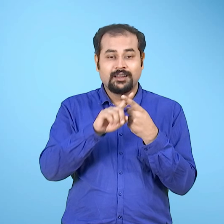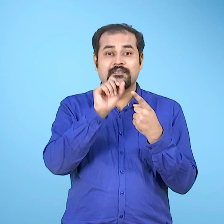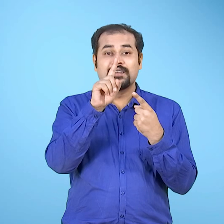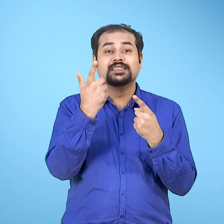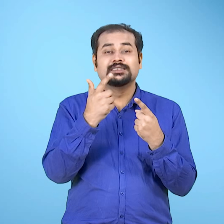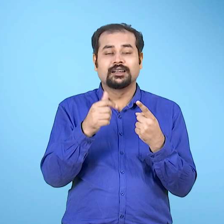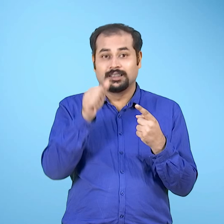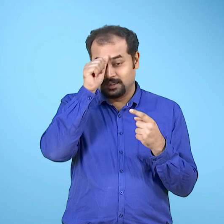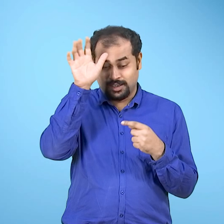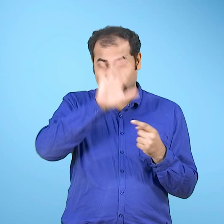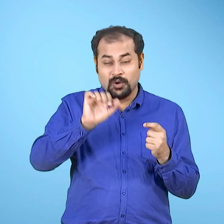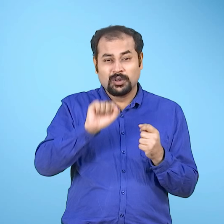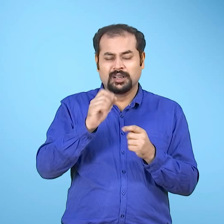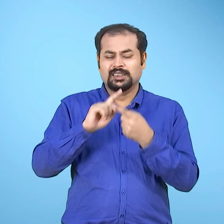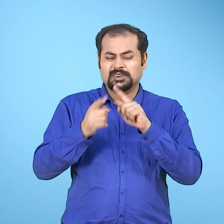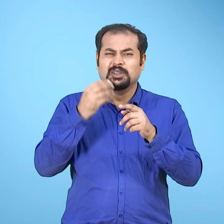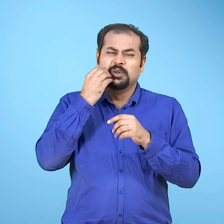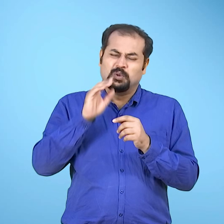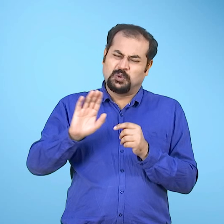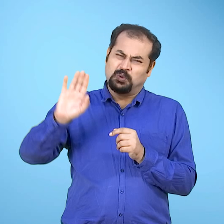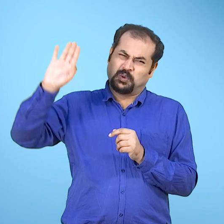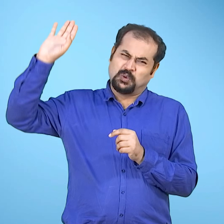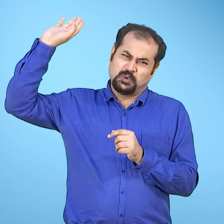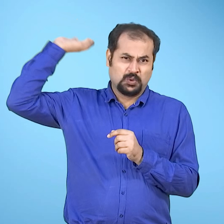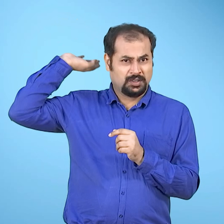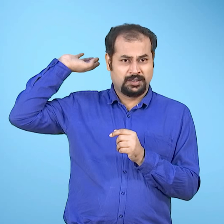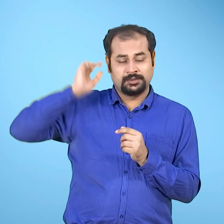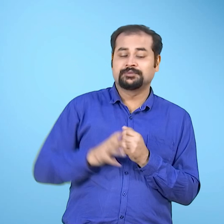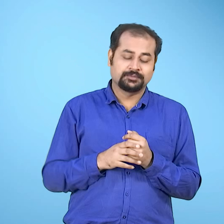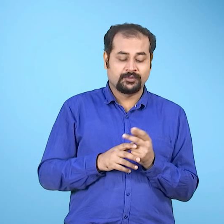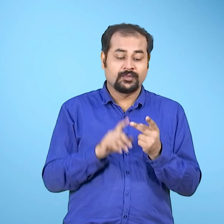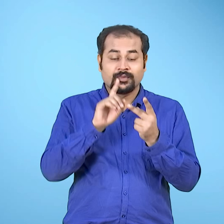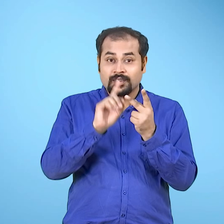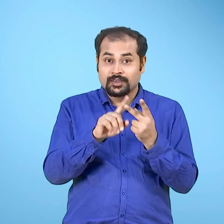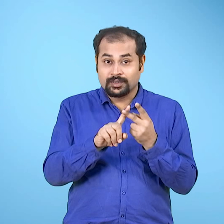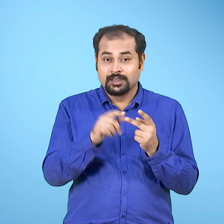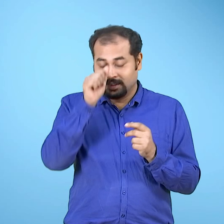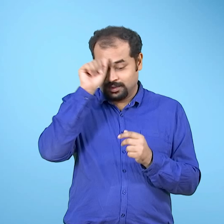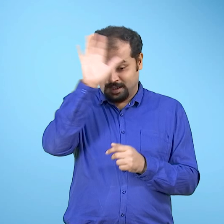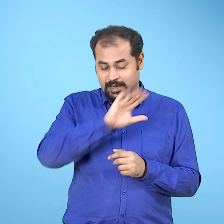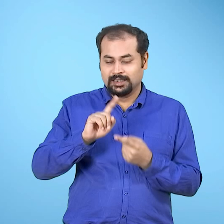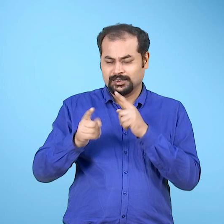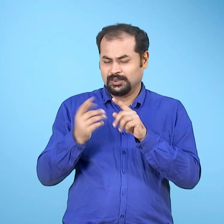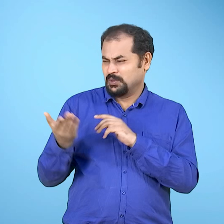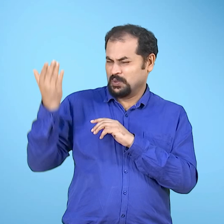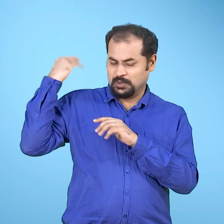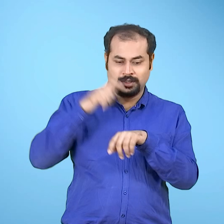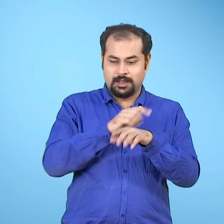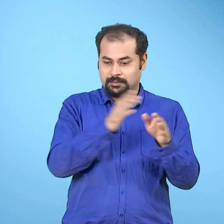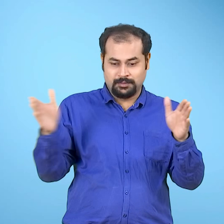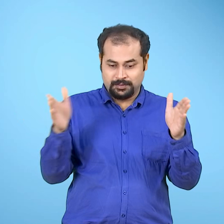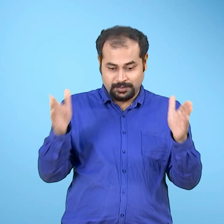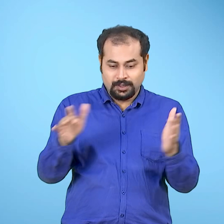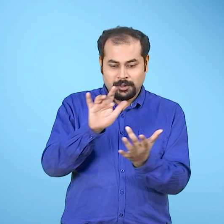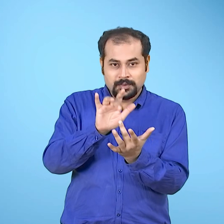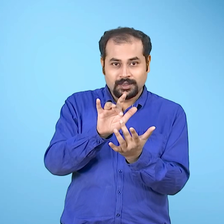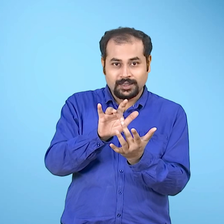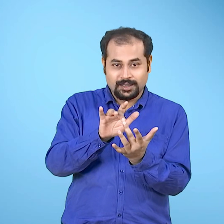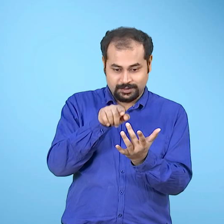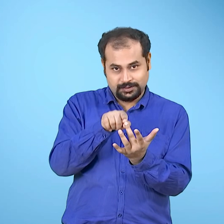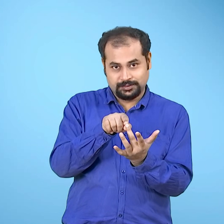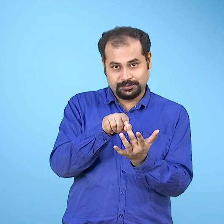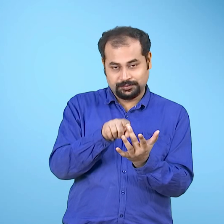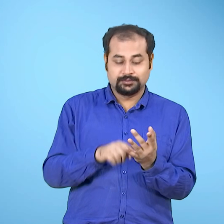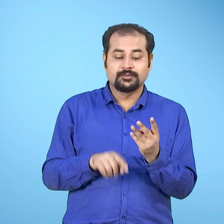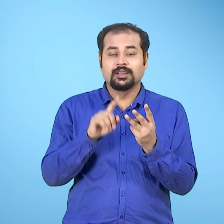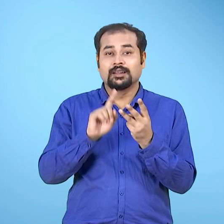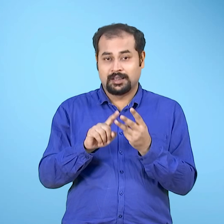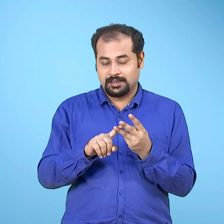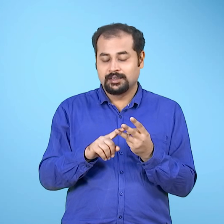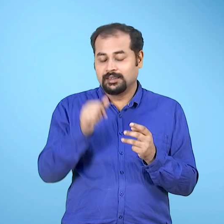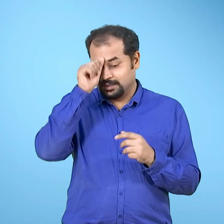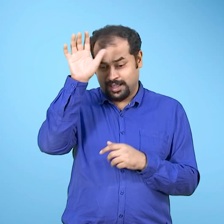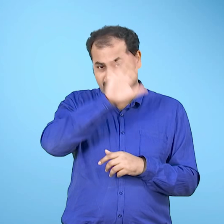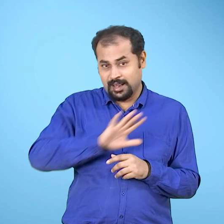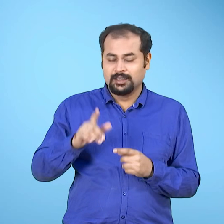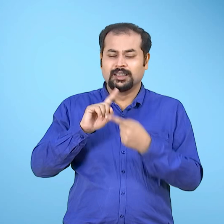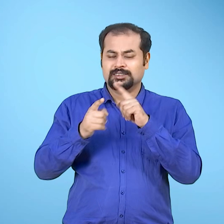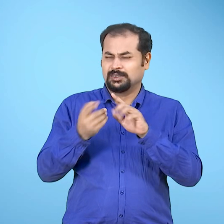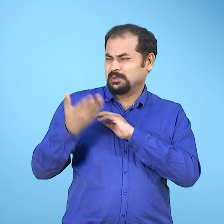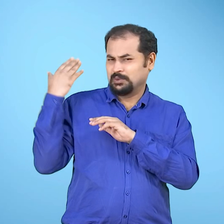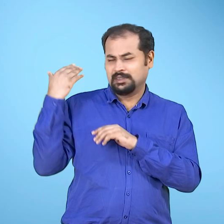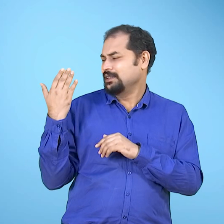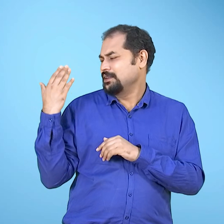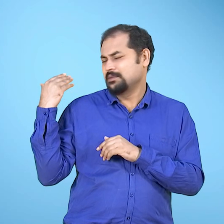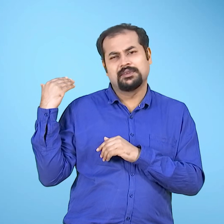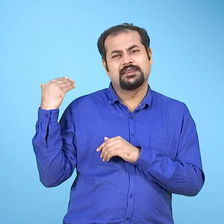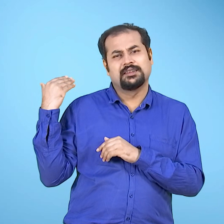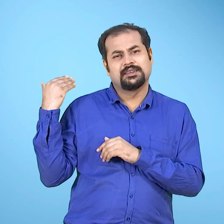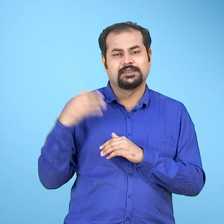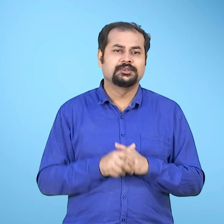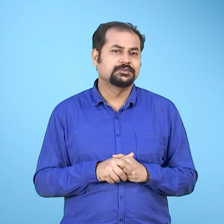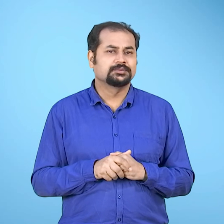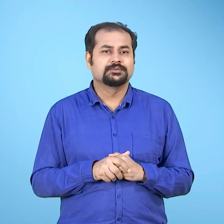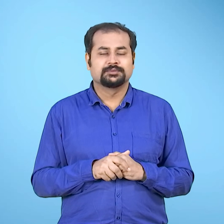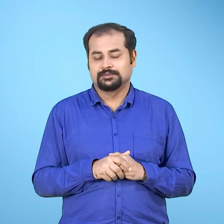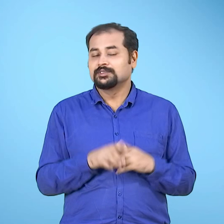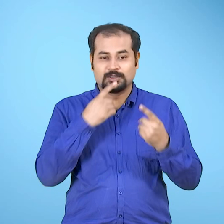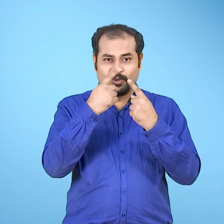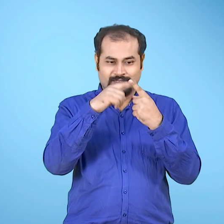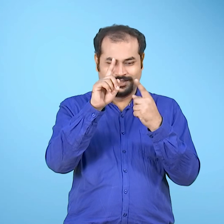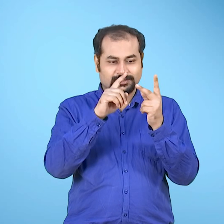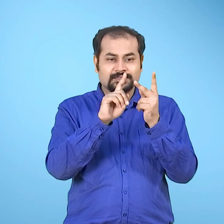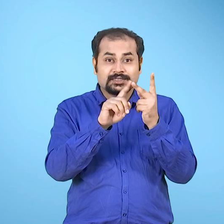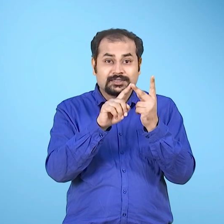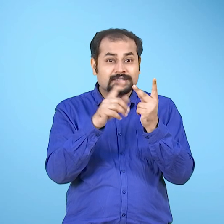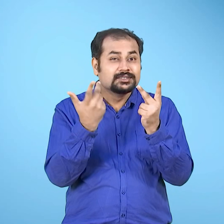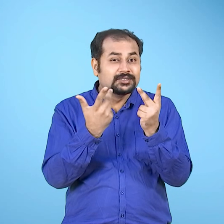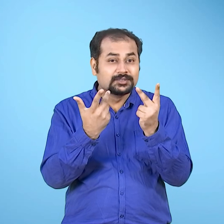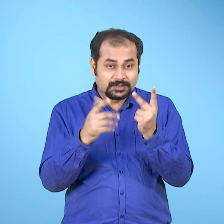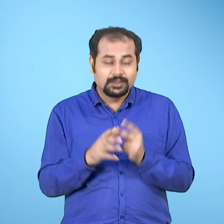ancient , medieval and modern. Medieval India is the time